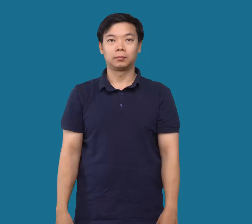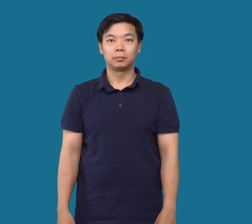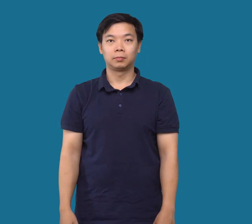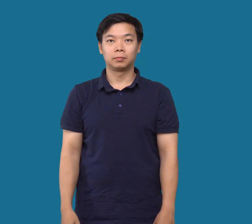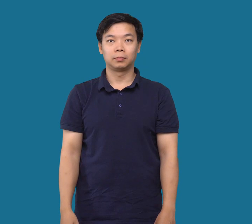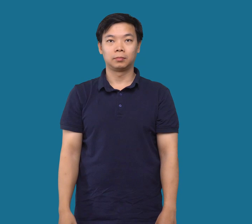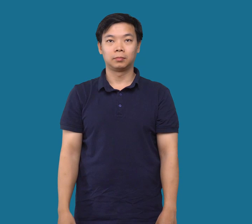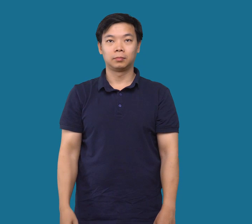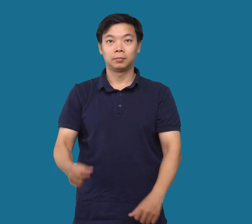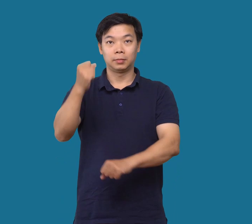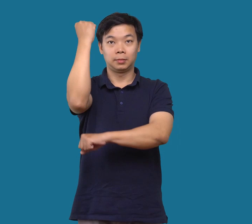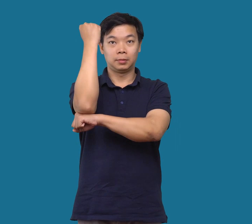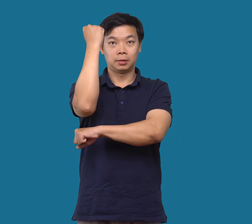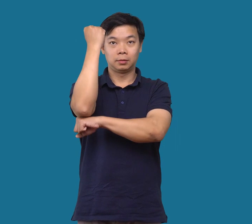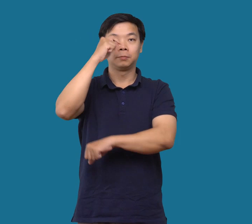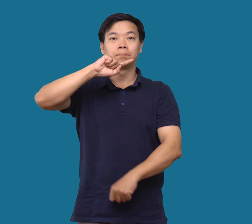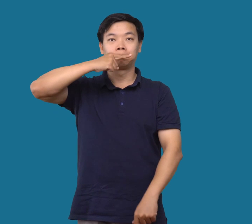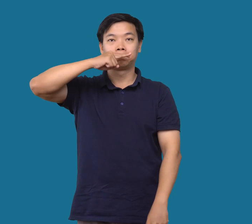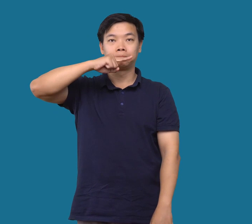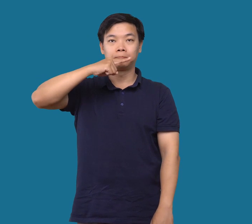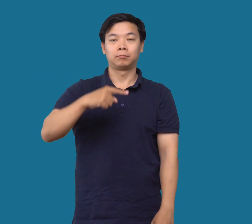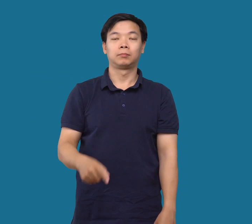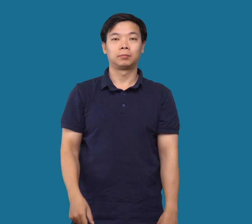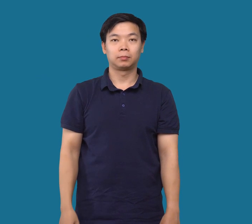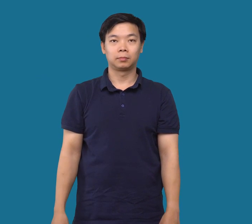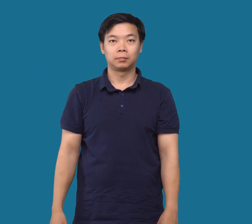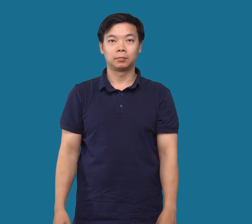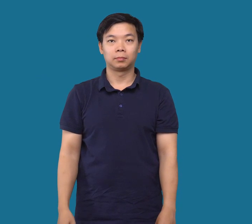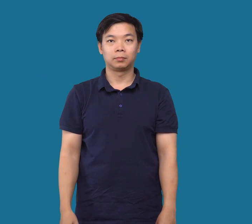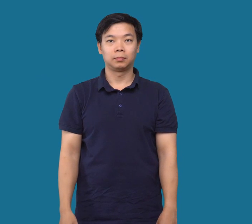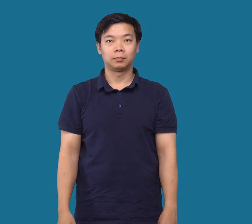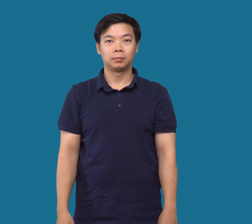cây ngô